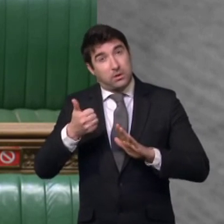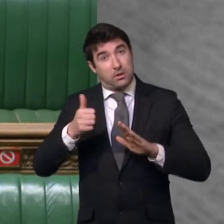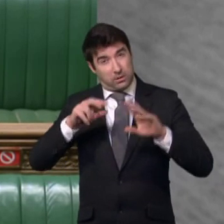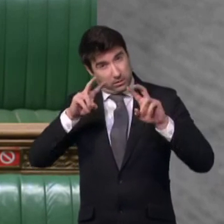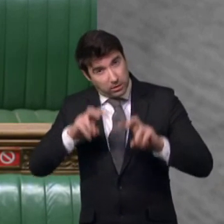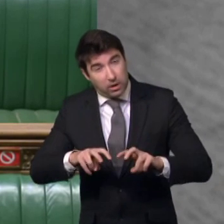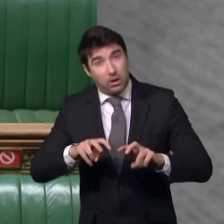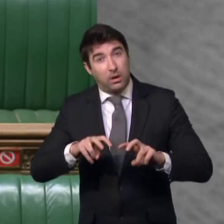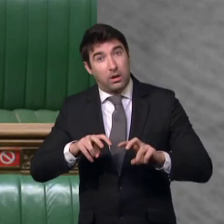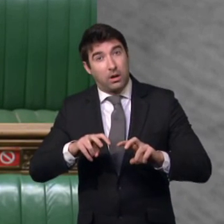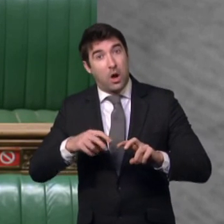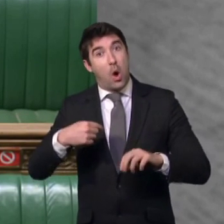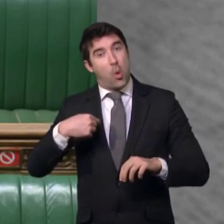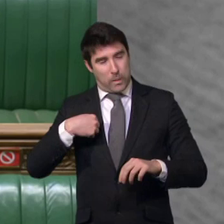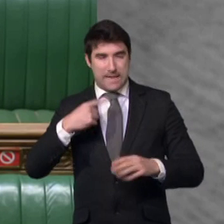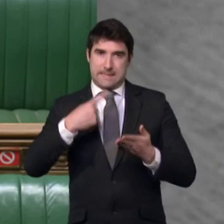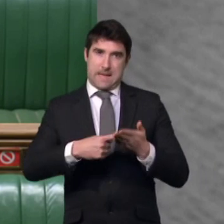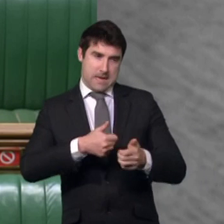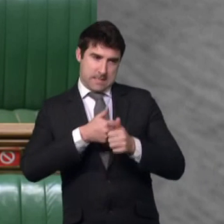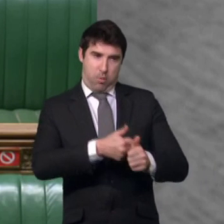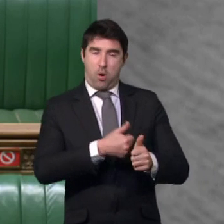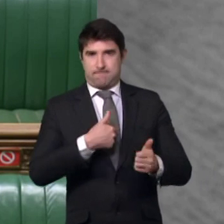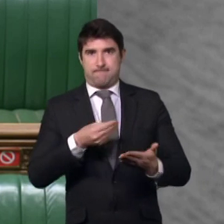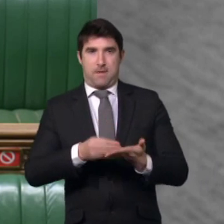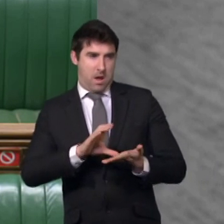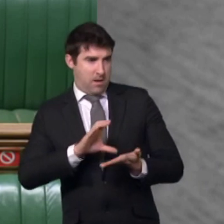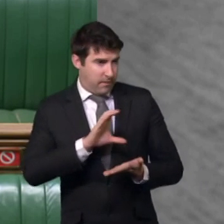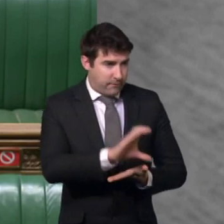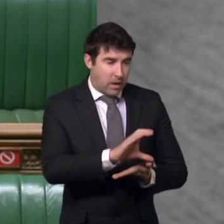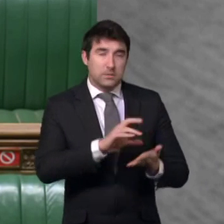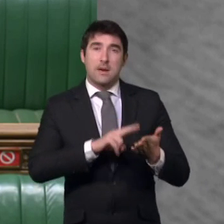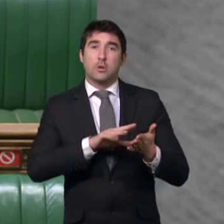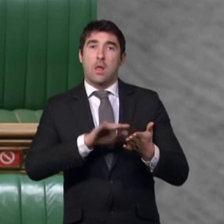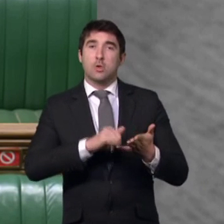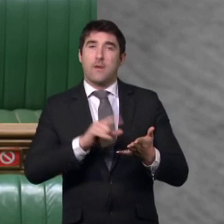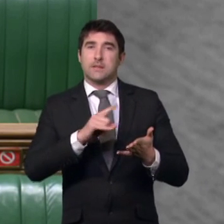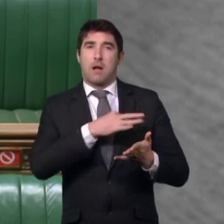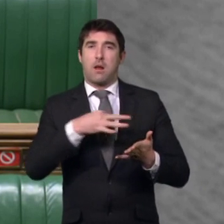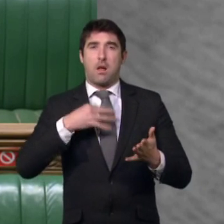We took the decision to back them from the start with funding and access to the NHS for clinical trials.